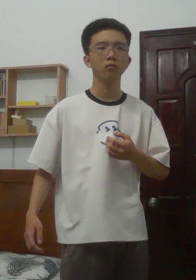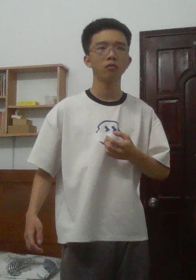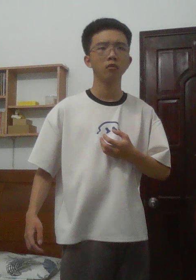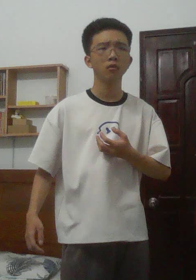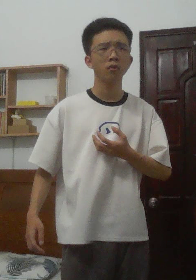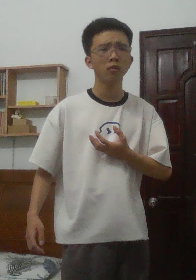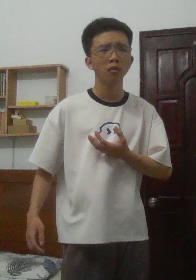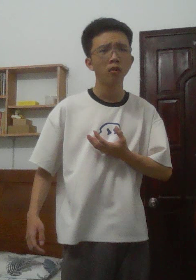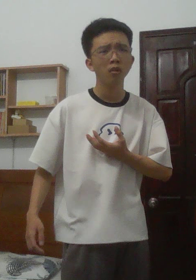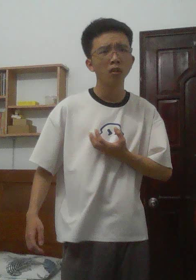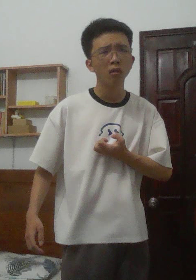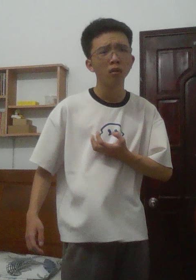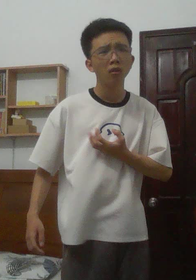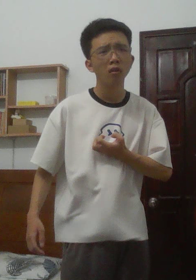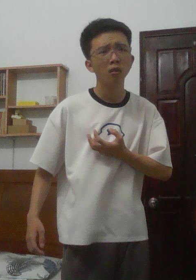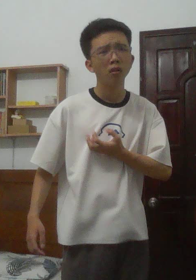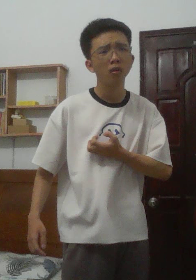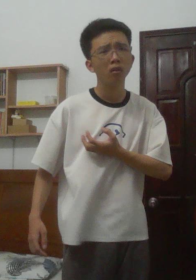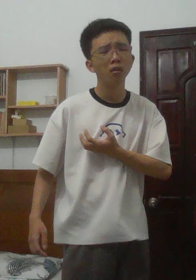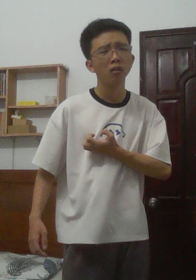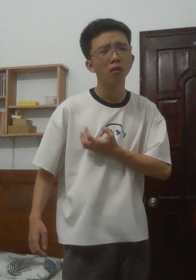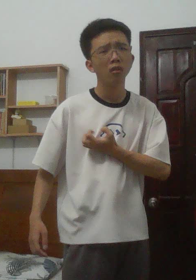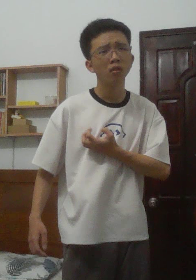lo so